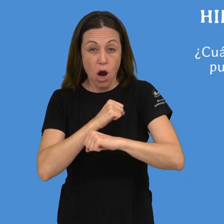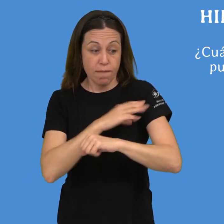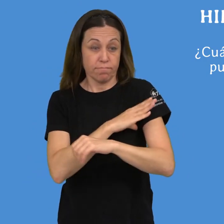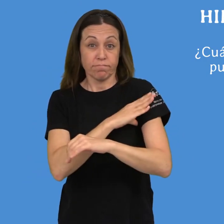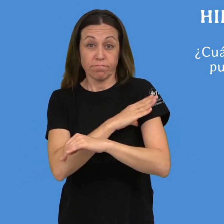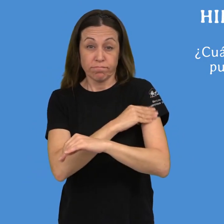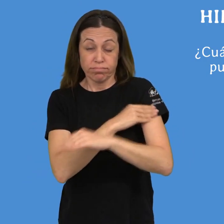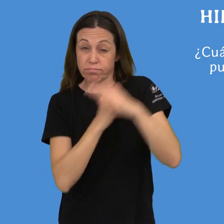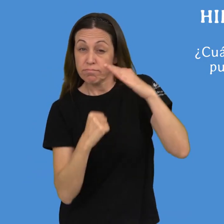tensión